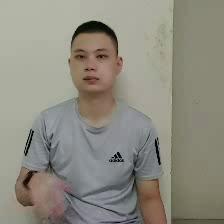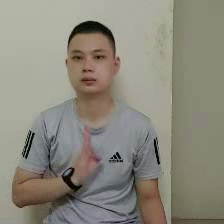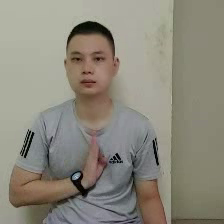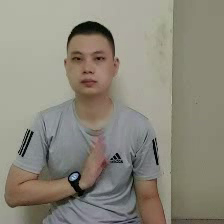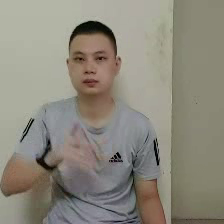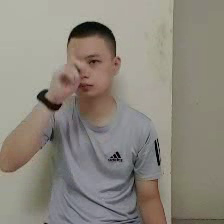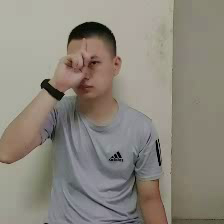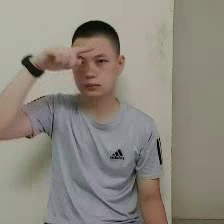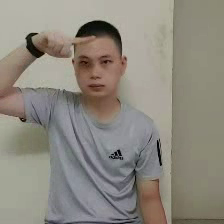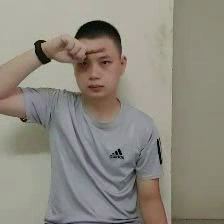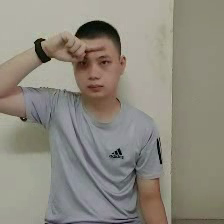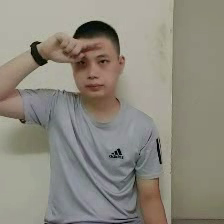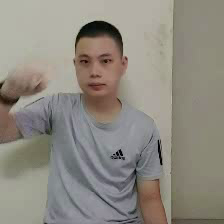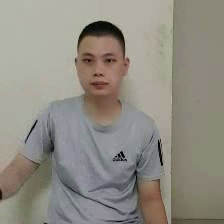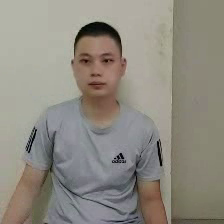Bộ y tế